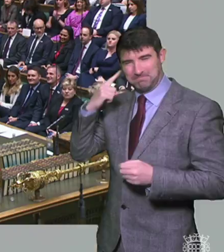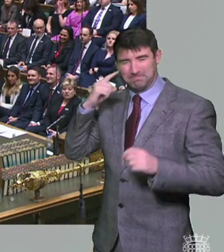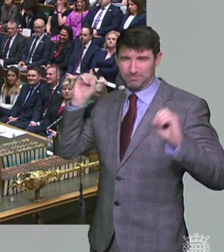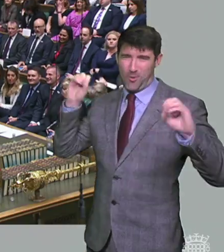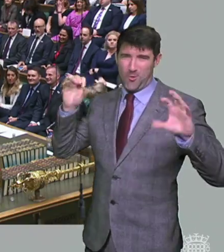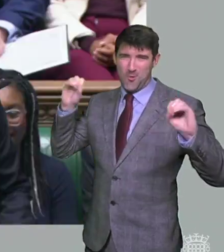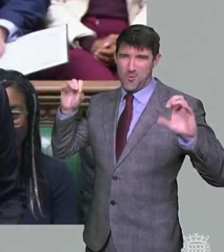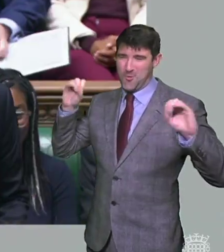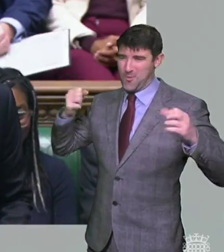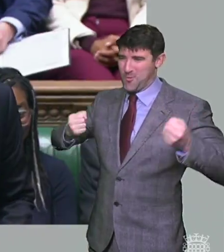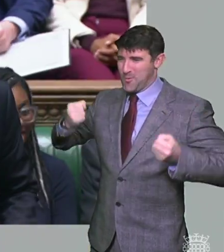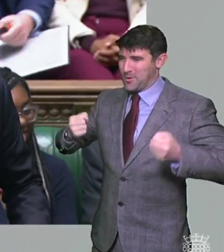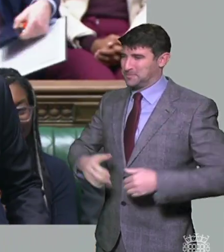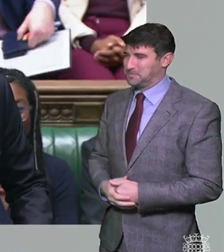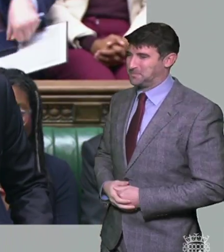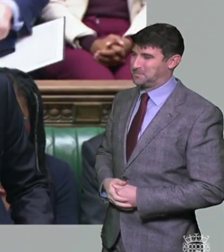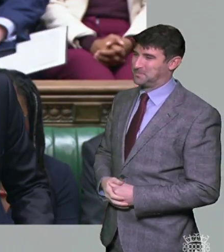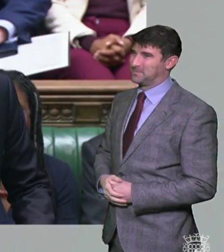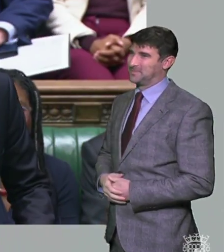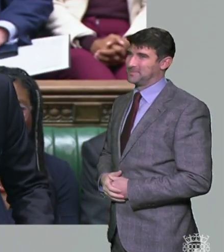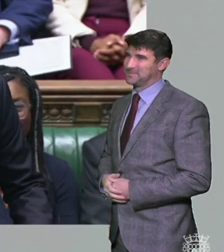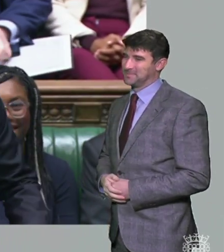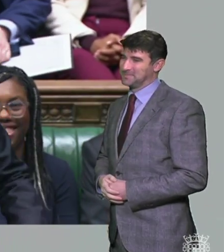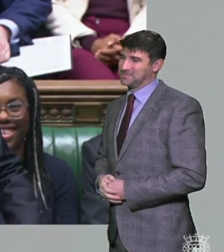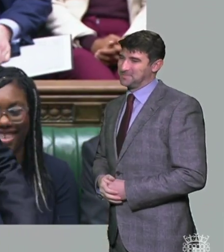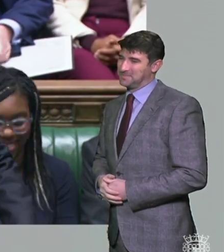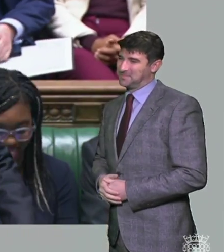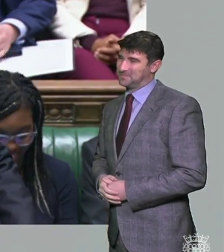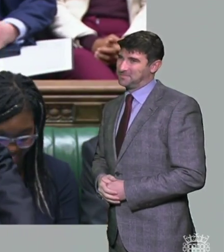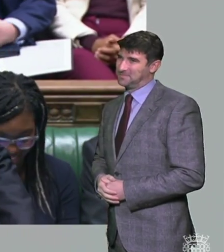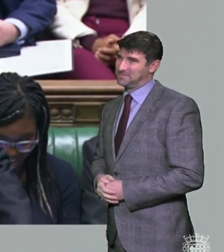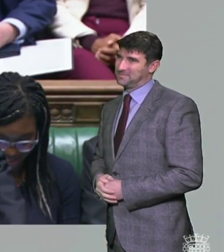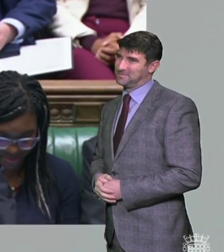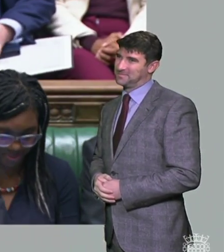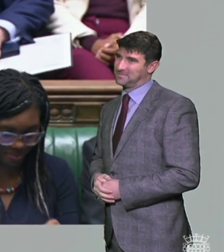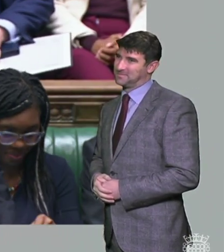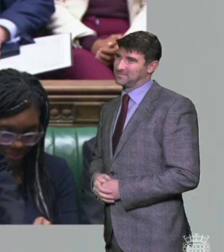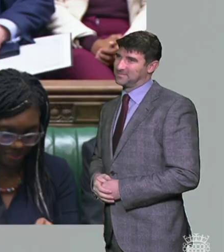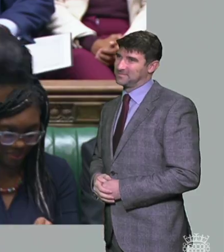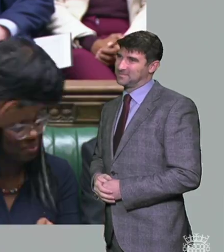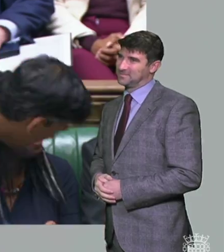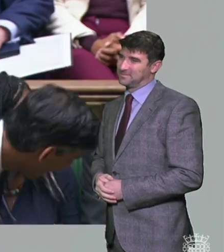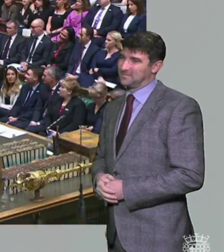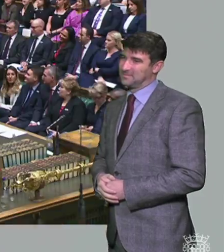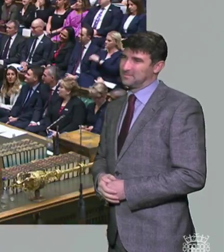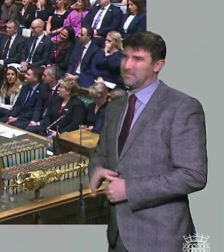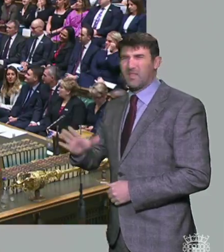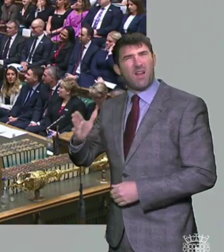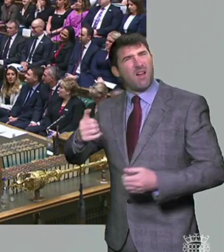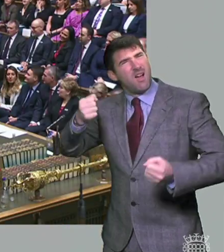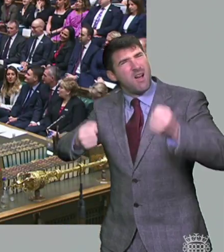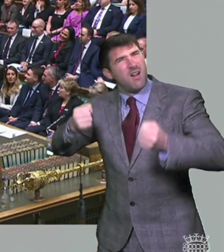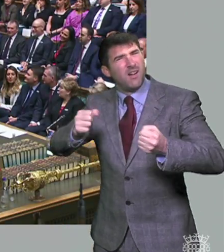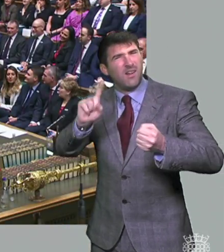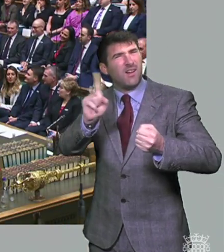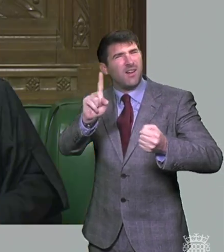Order. I just say to honourable Members, cheer the Prime Minister by all means, but do not damage the furniture!